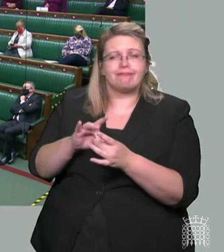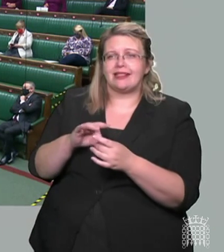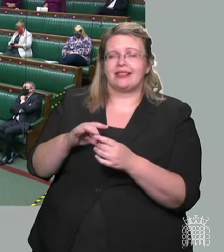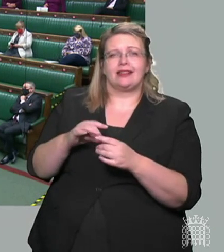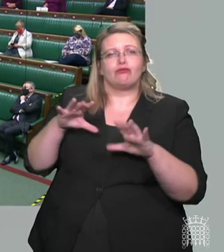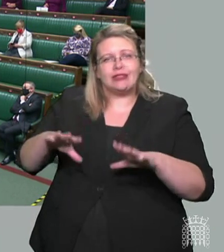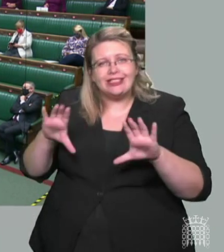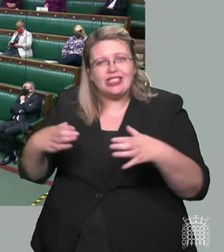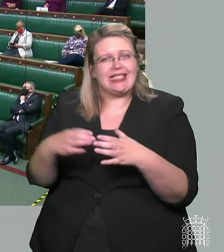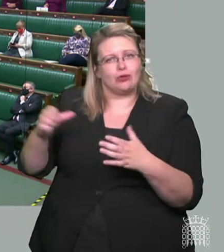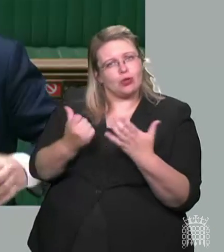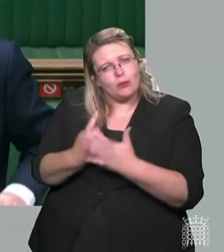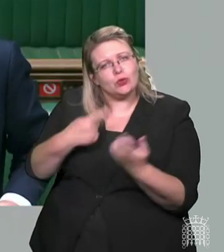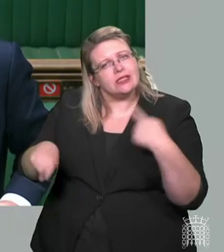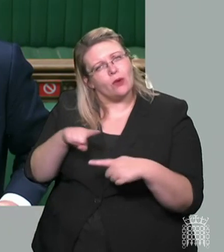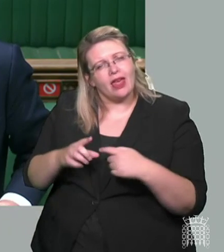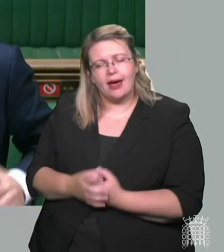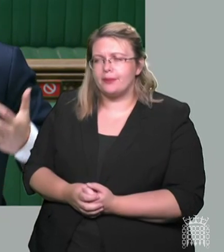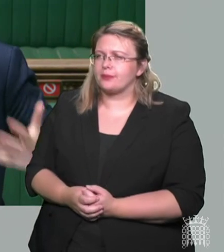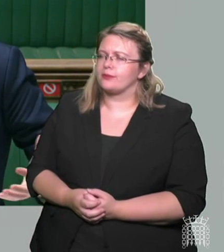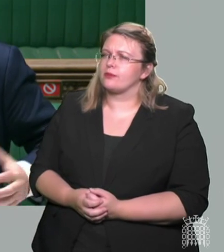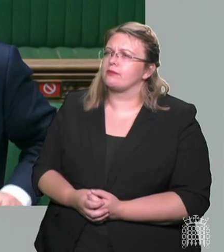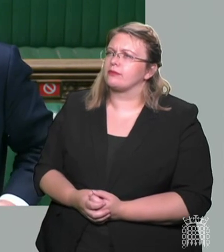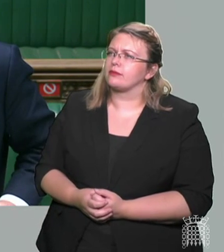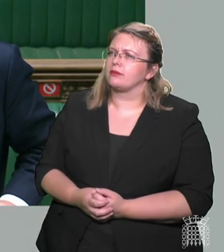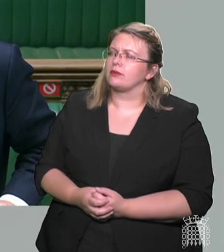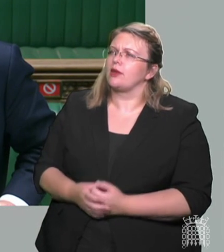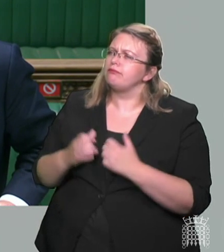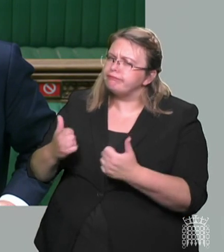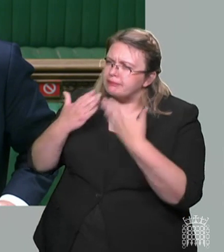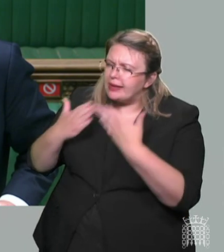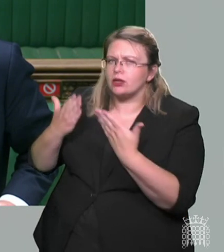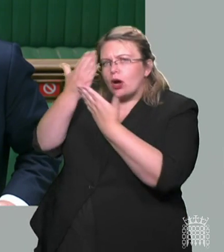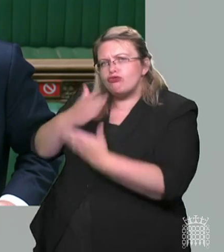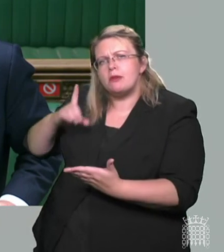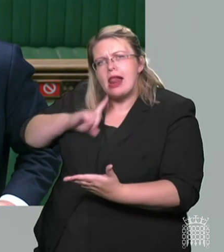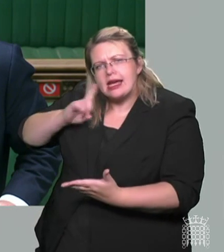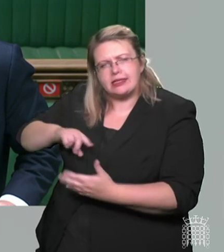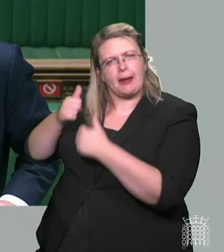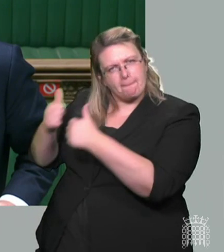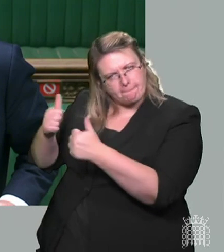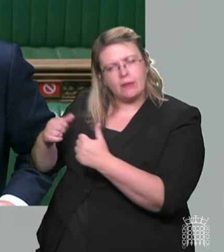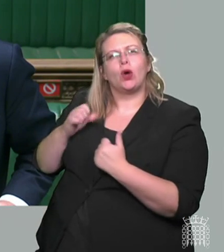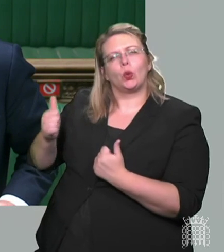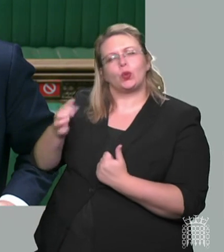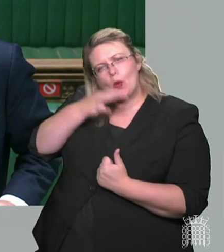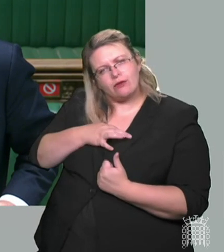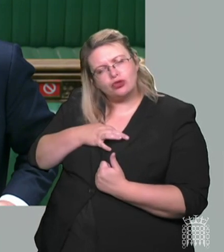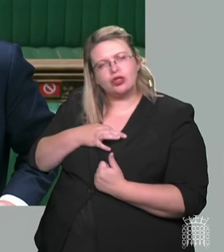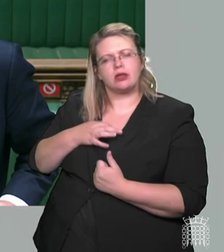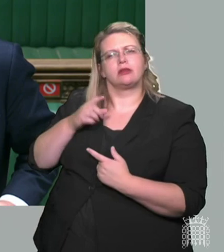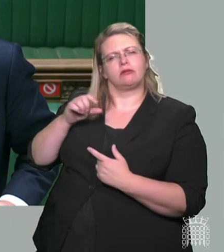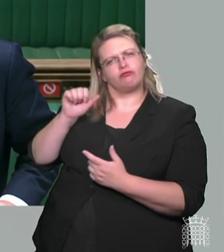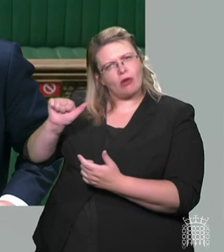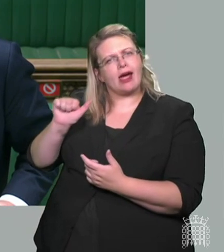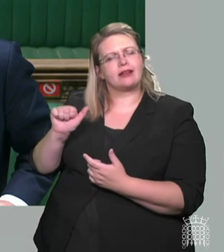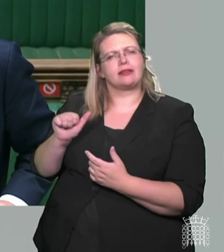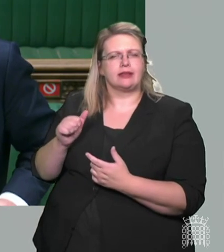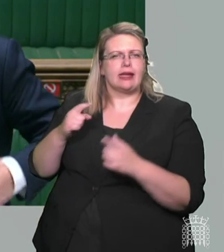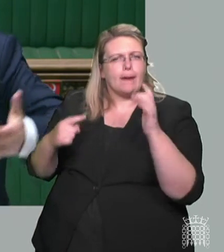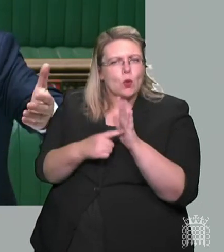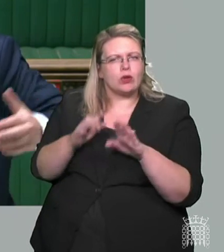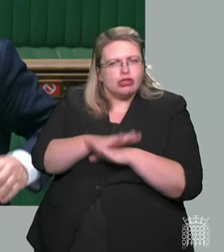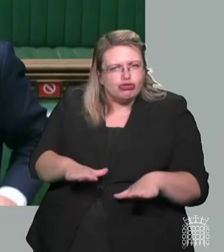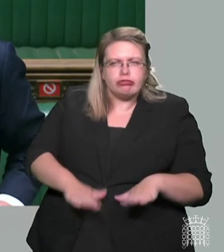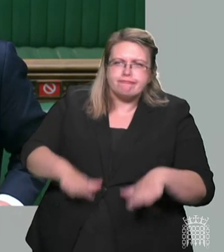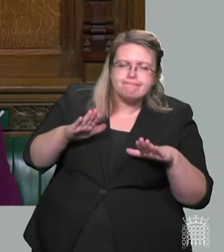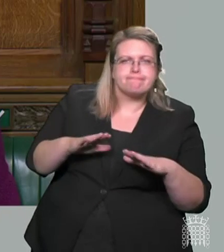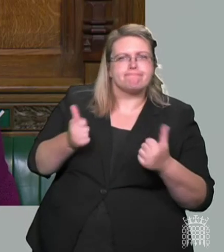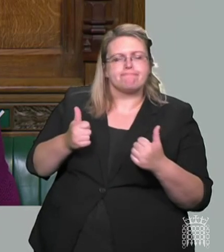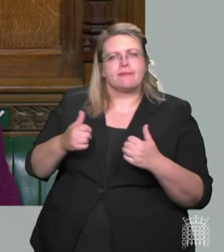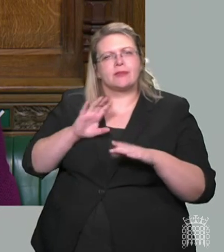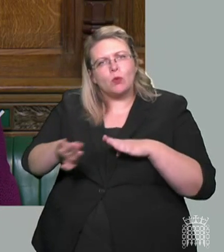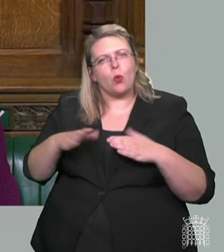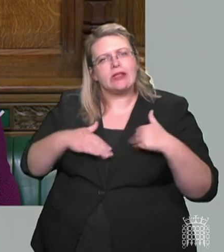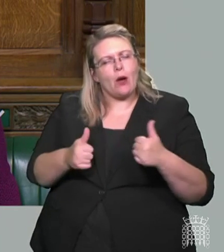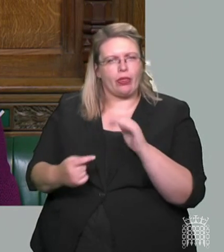I thank the honourable Lady because I think it was a great question, and she is absolutely right to champion grassroots sport and what it can do for young people and for the health of this country.